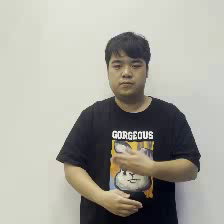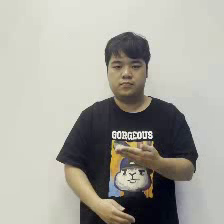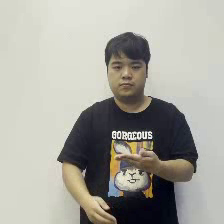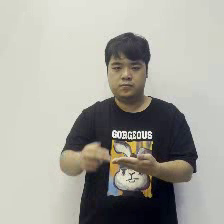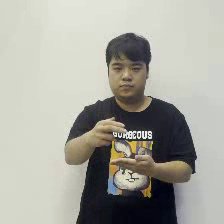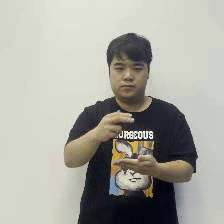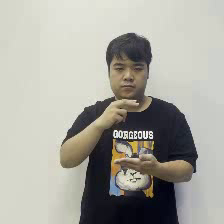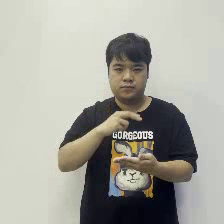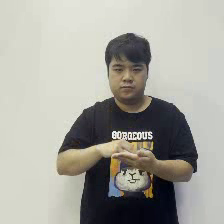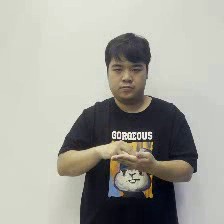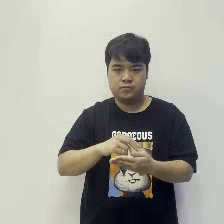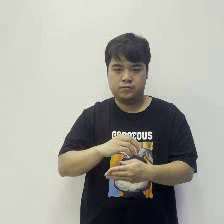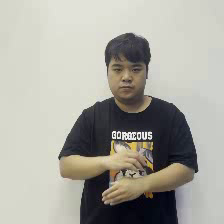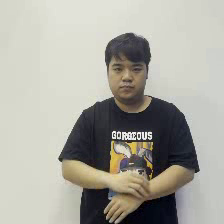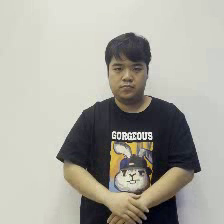Thức ăn